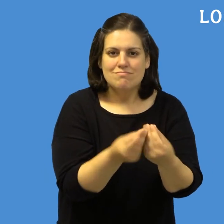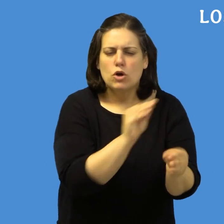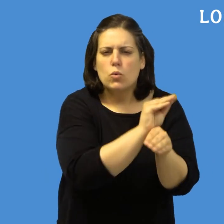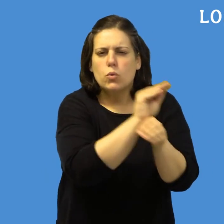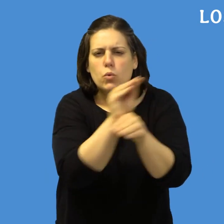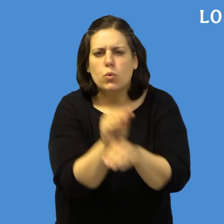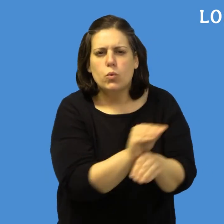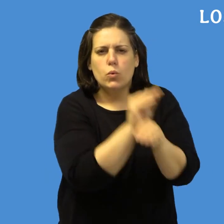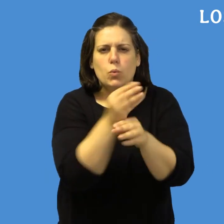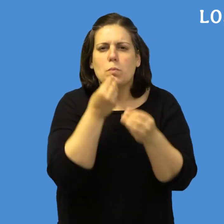cuidar